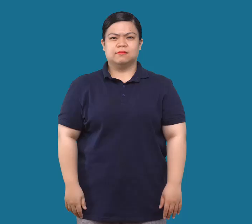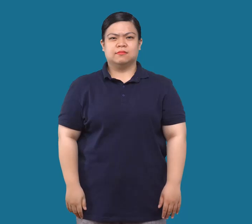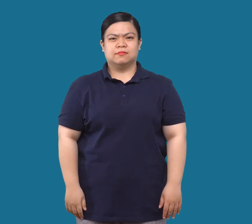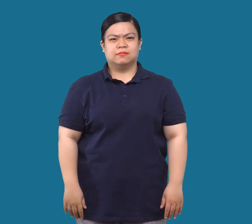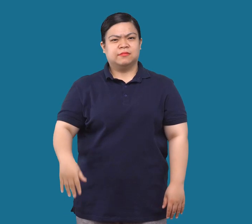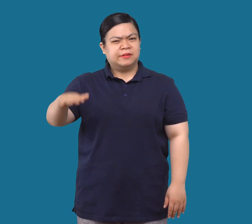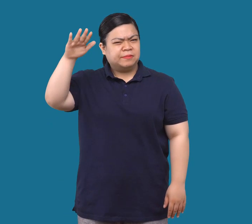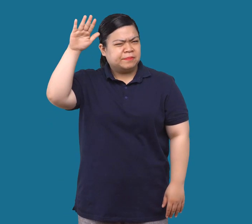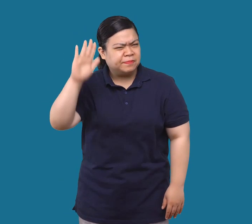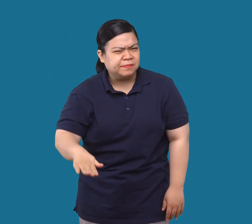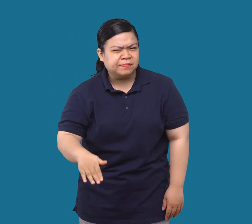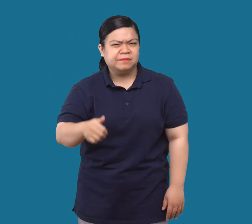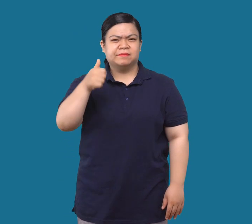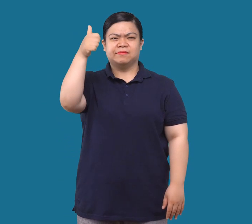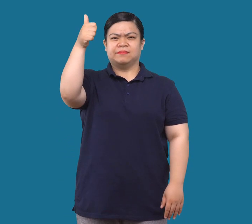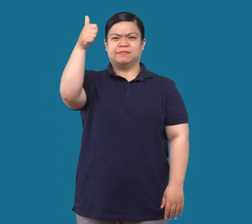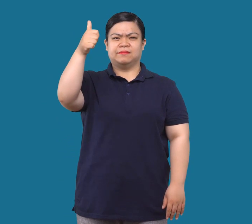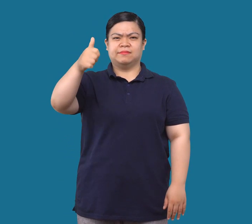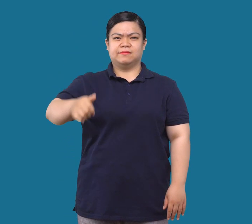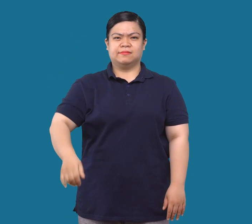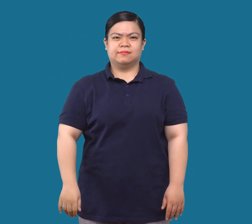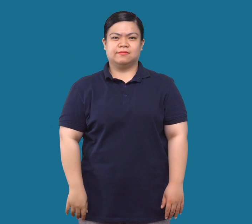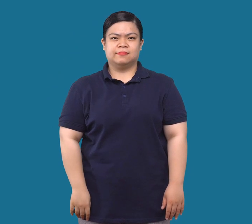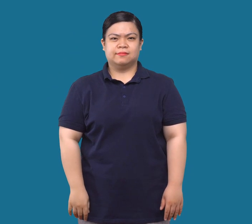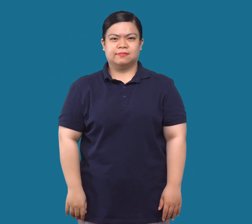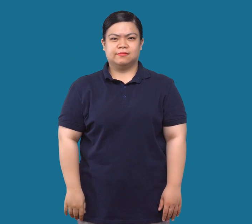thấp nhất